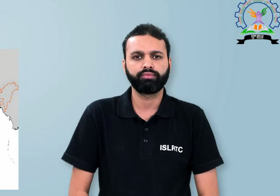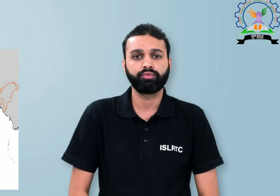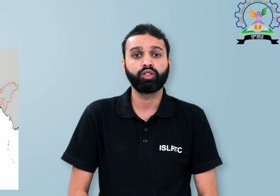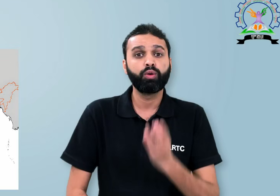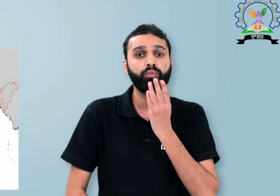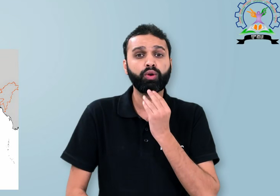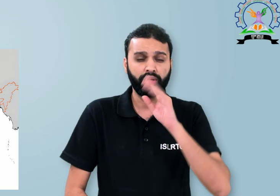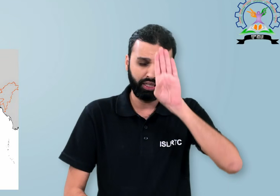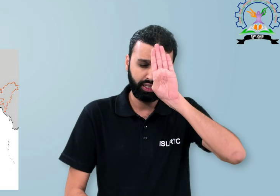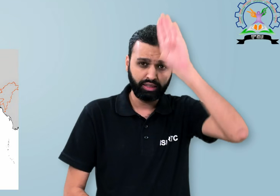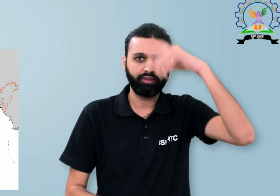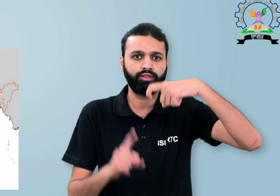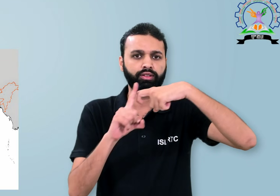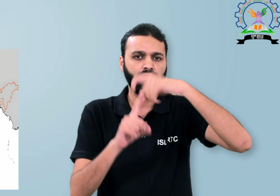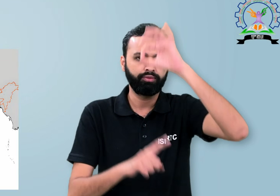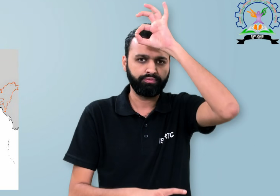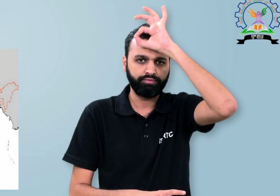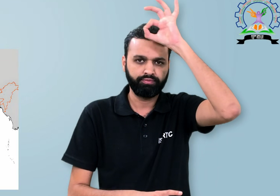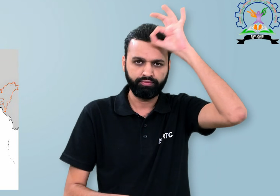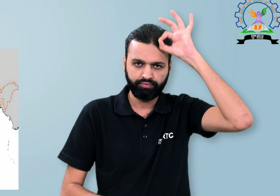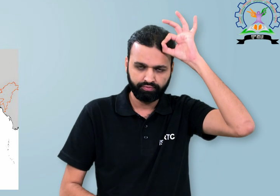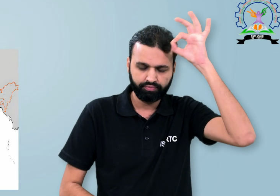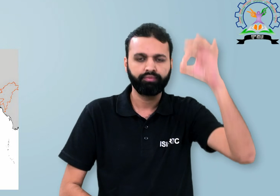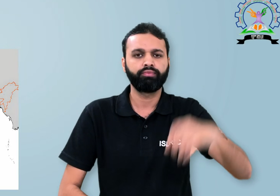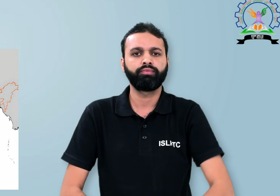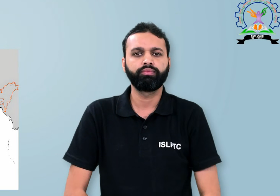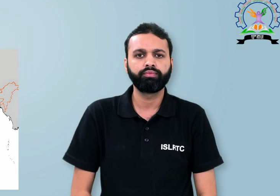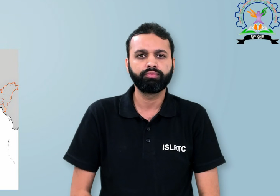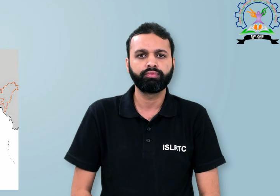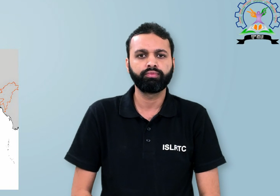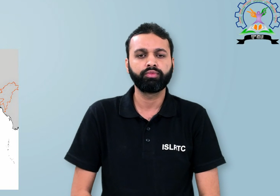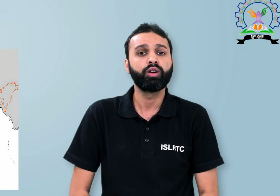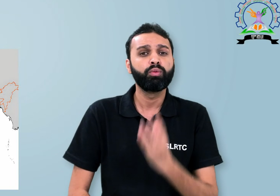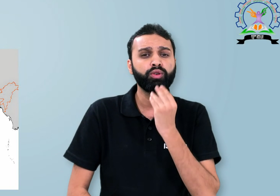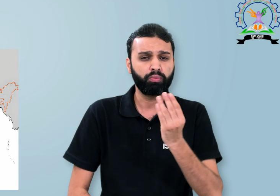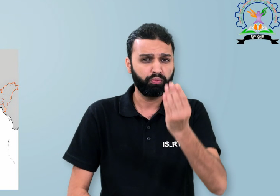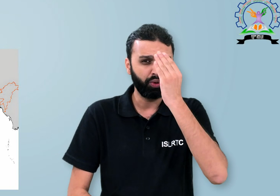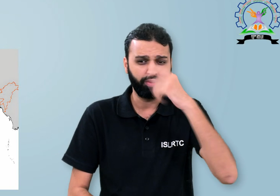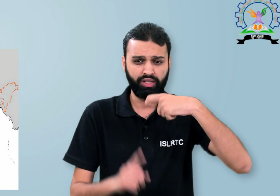Khalji